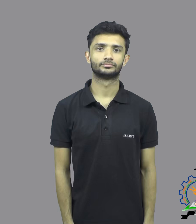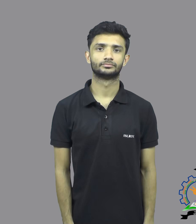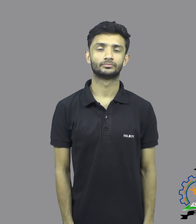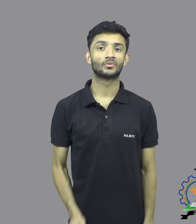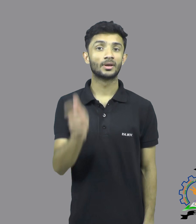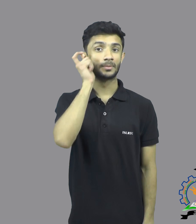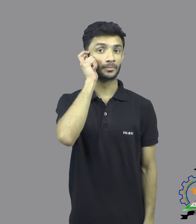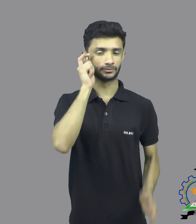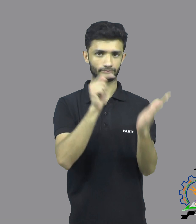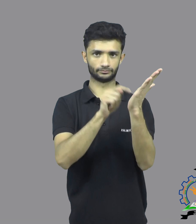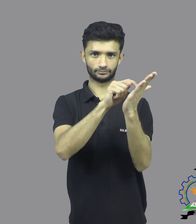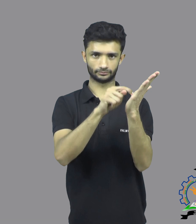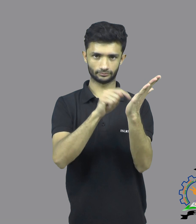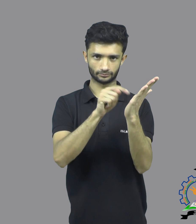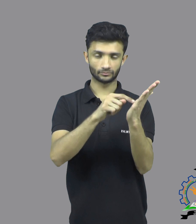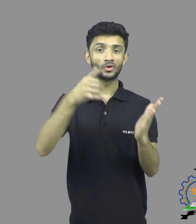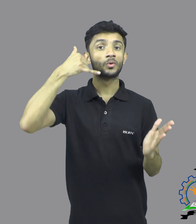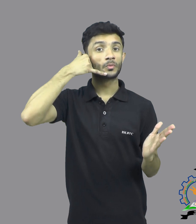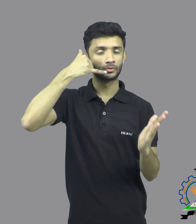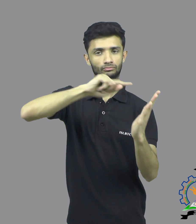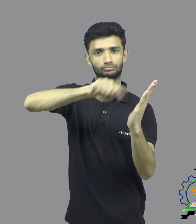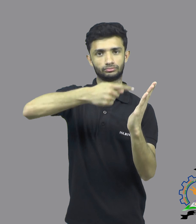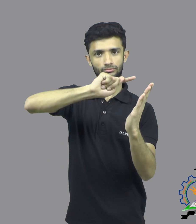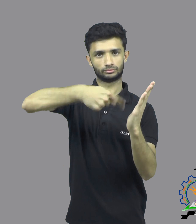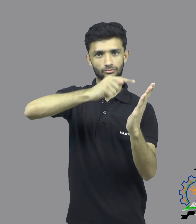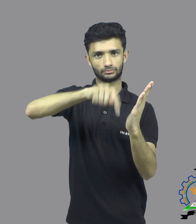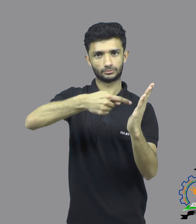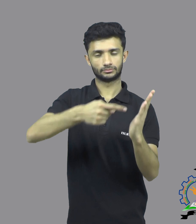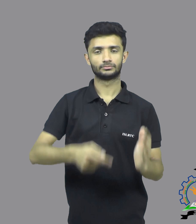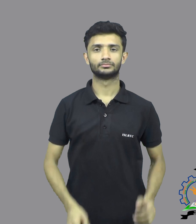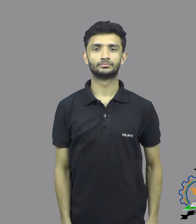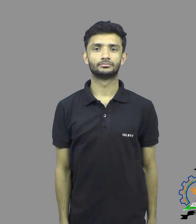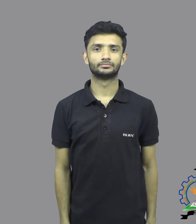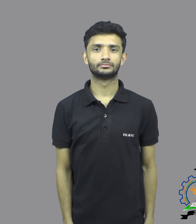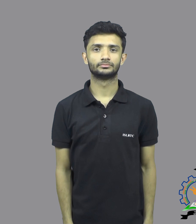Dial